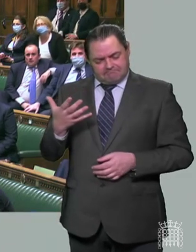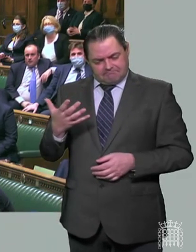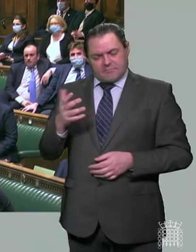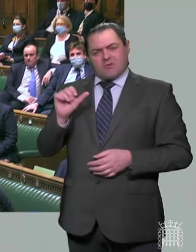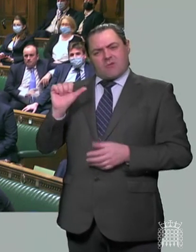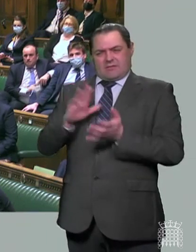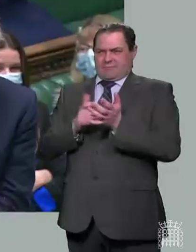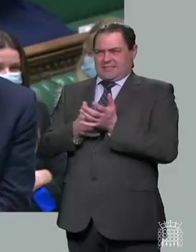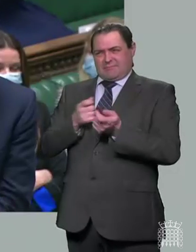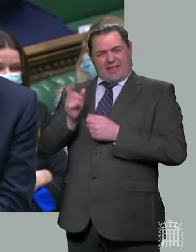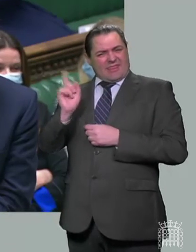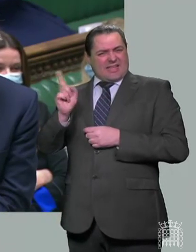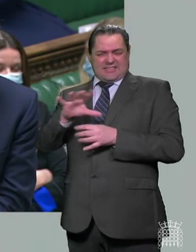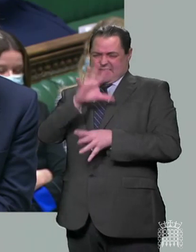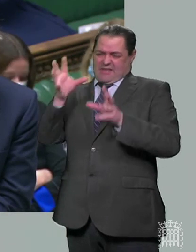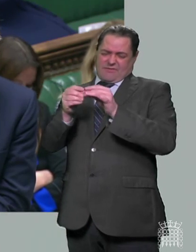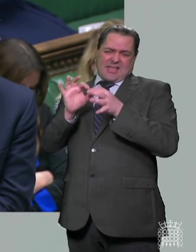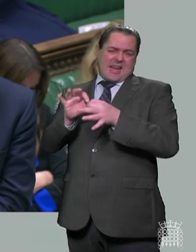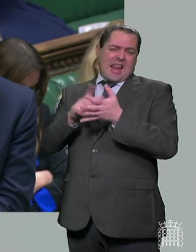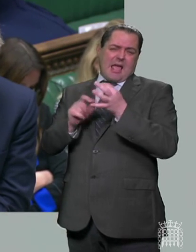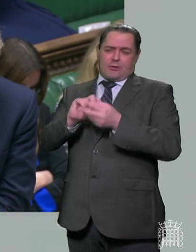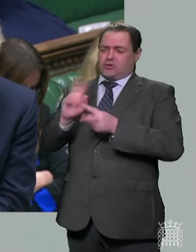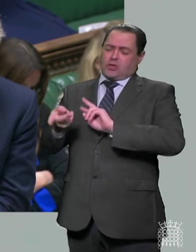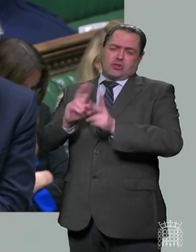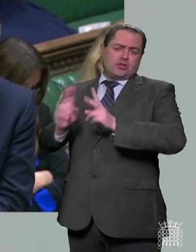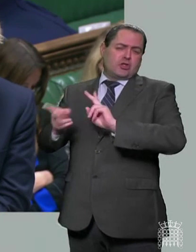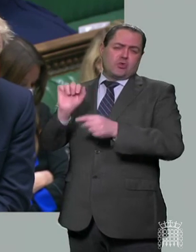That sums up all people need to know about the Labour party.